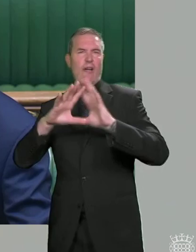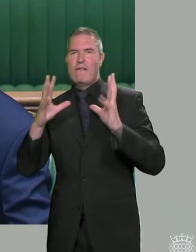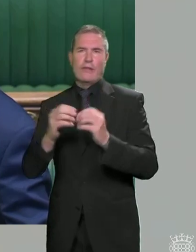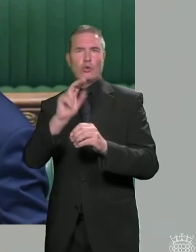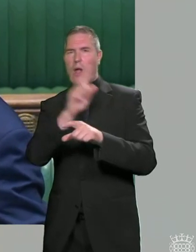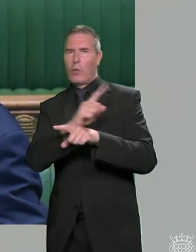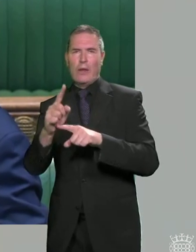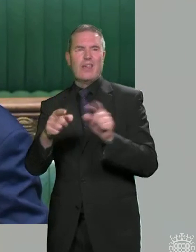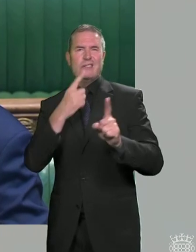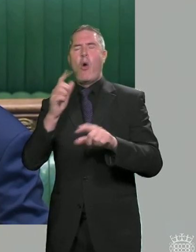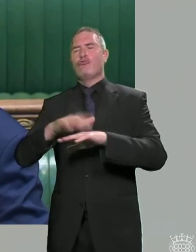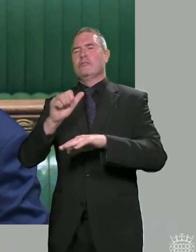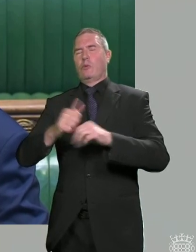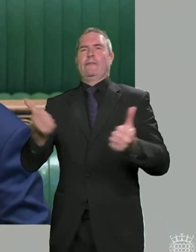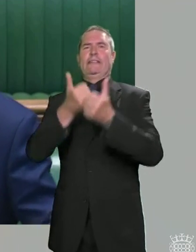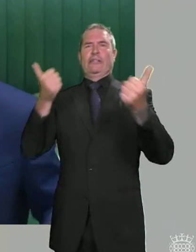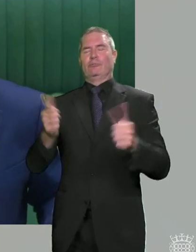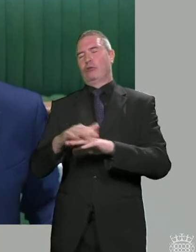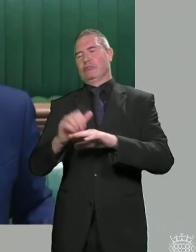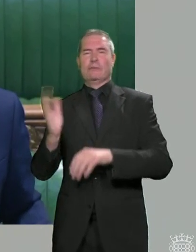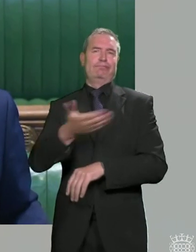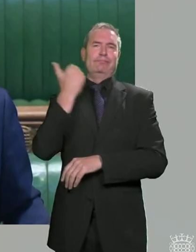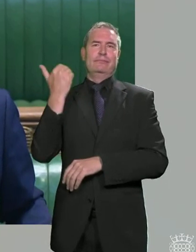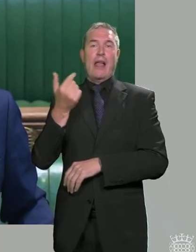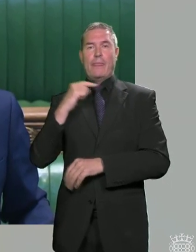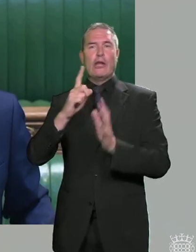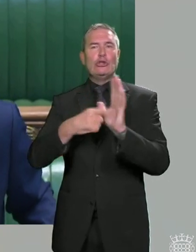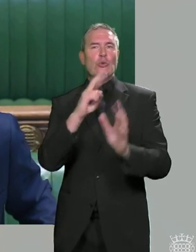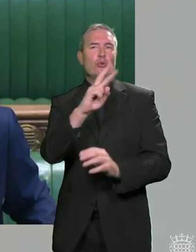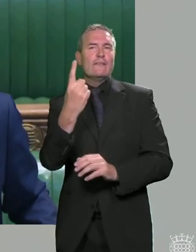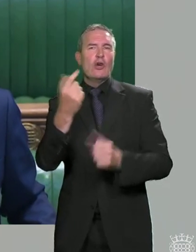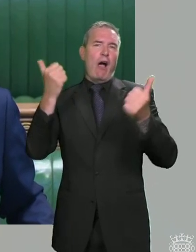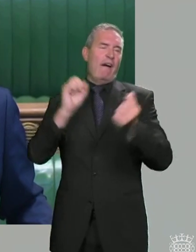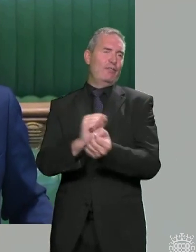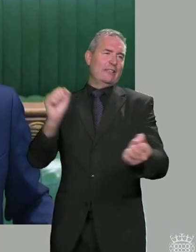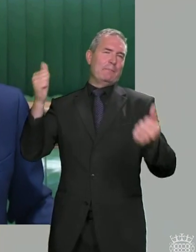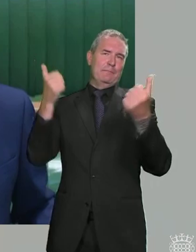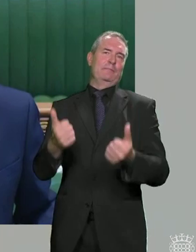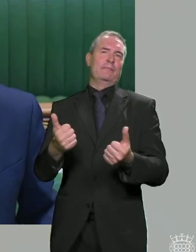Then he said it will all be over by Christmas. Then we were told 21 June would be freedom day.